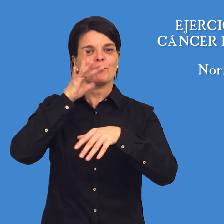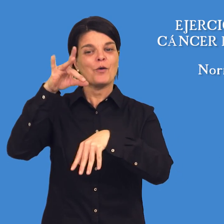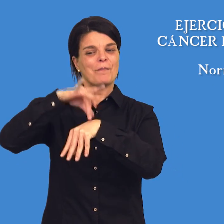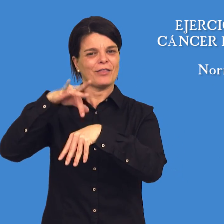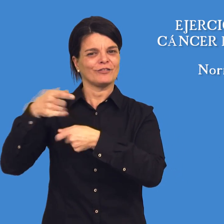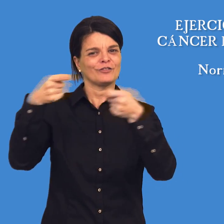enfermo